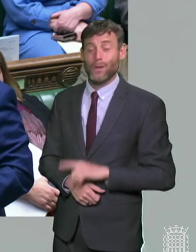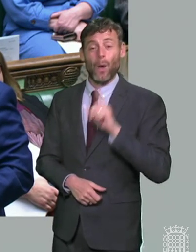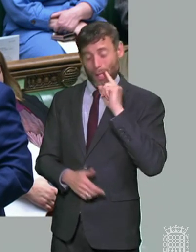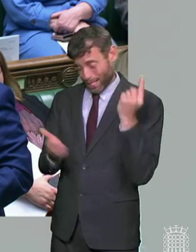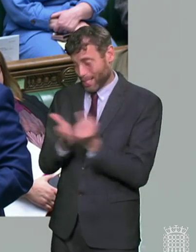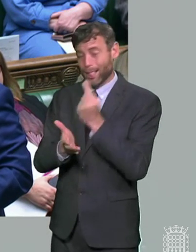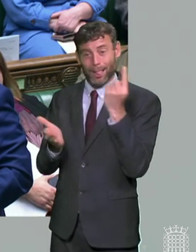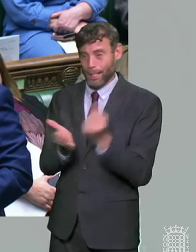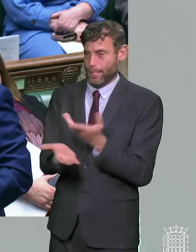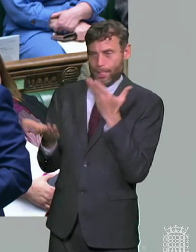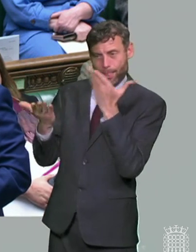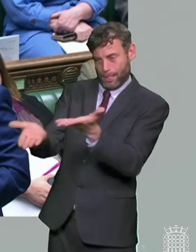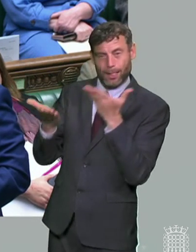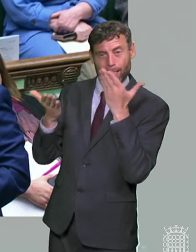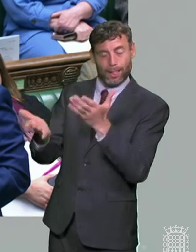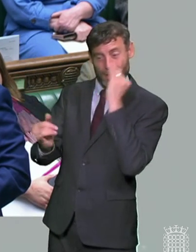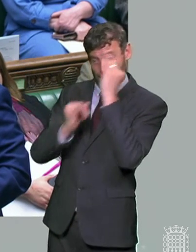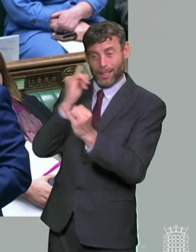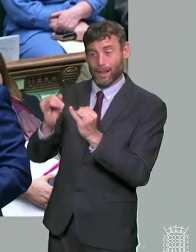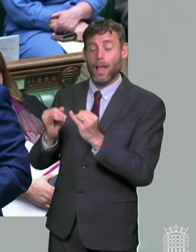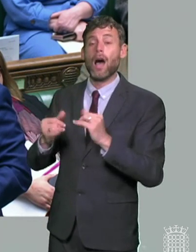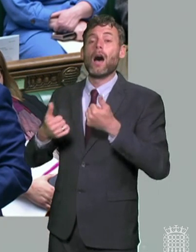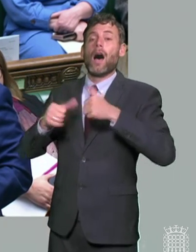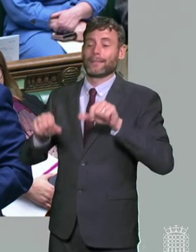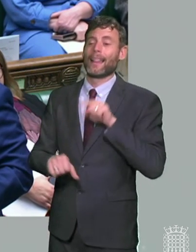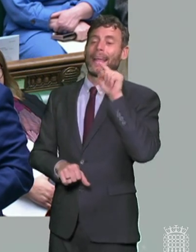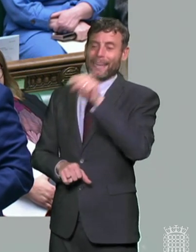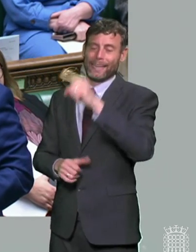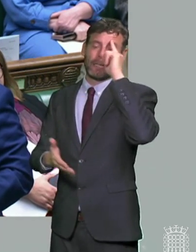For once in his life, he needs to wake up to reality.